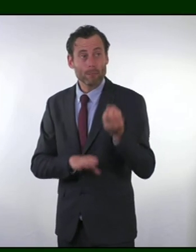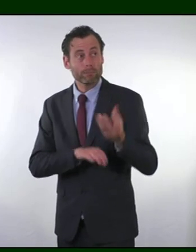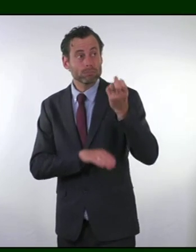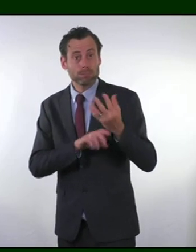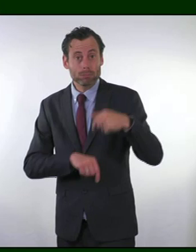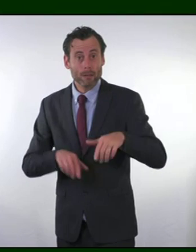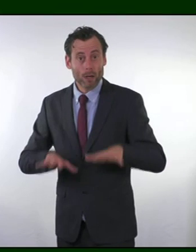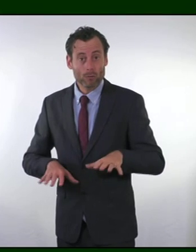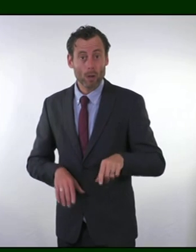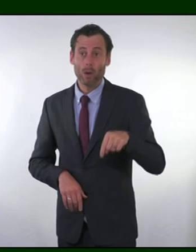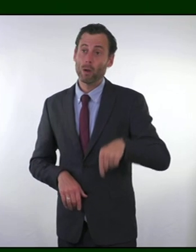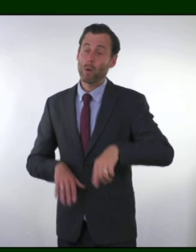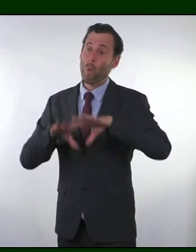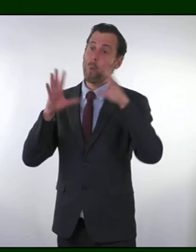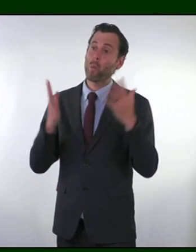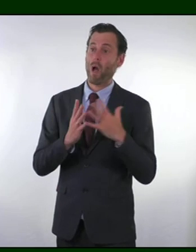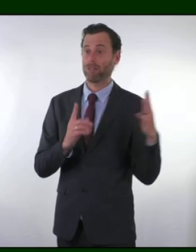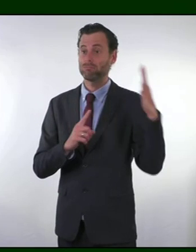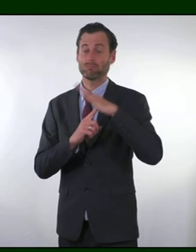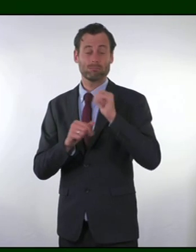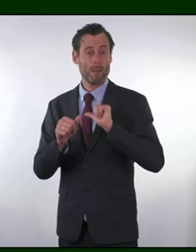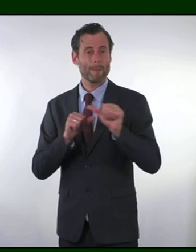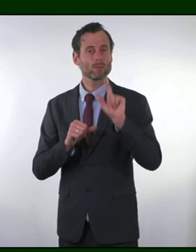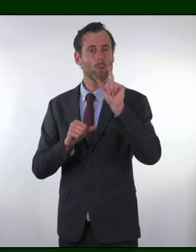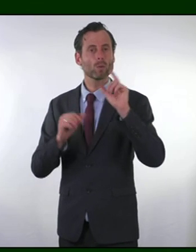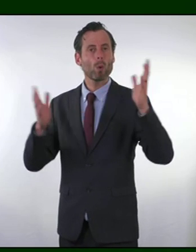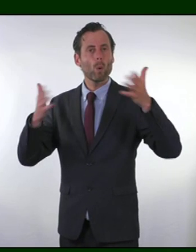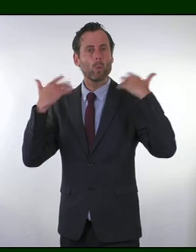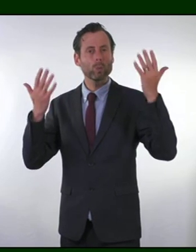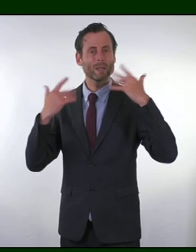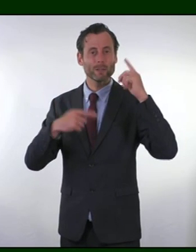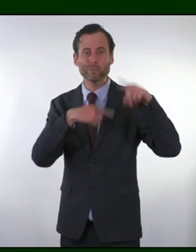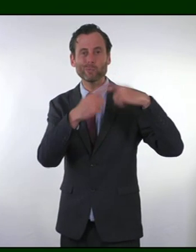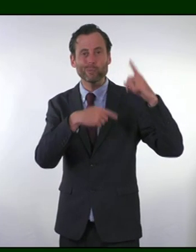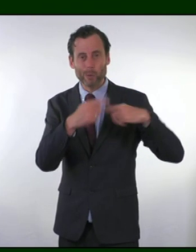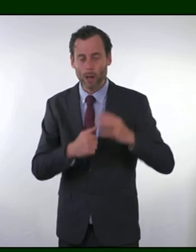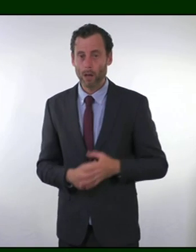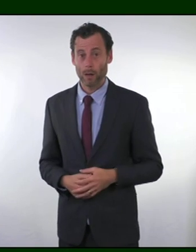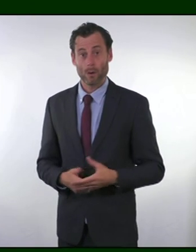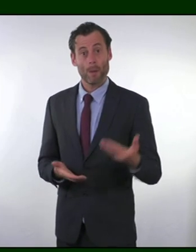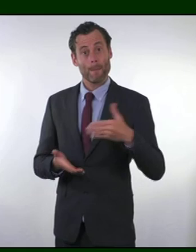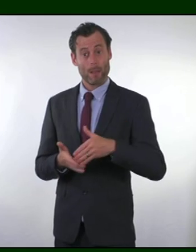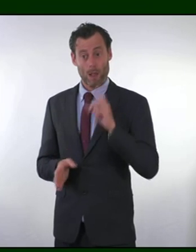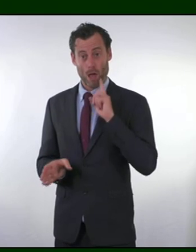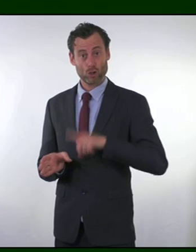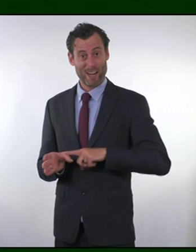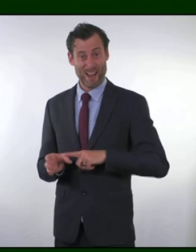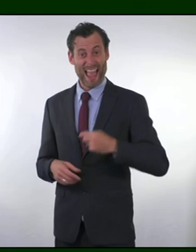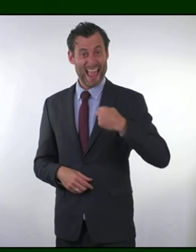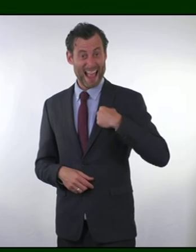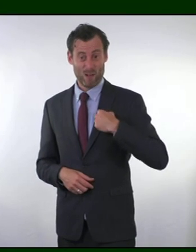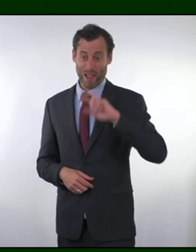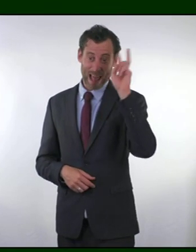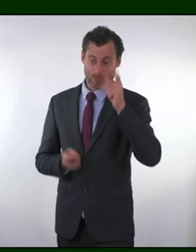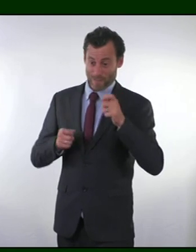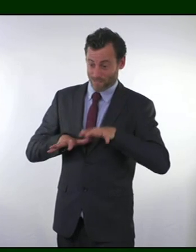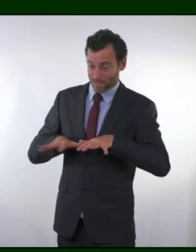We are now a world leader in offshore, wind, and, for the first time ever last year, we generated the majority of our energy from zero carbon sources.